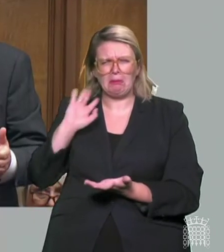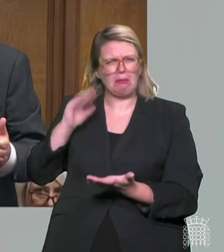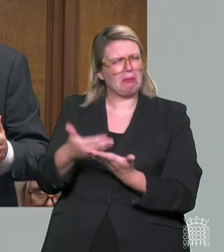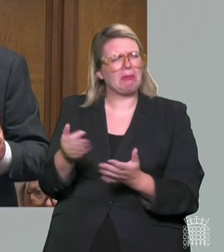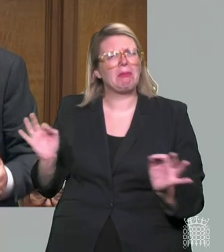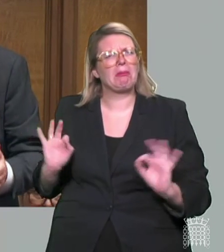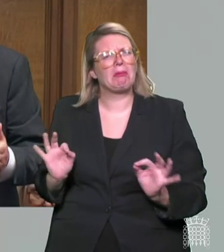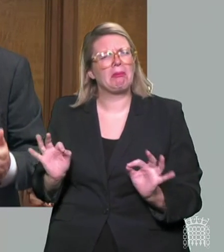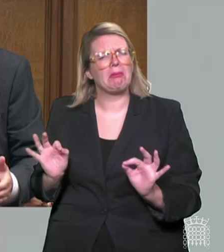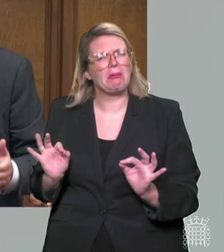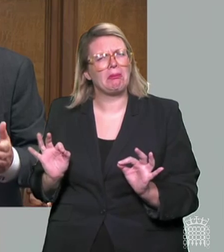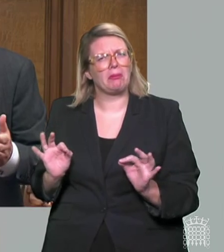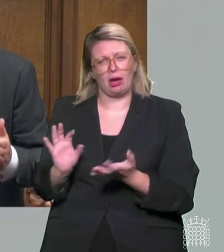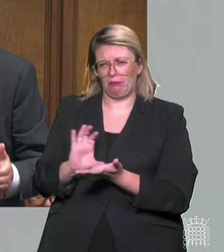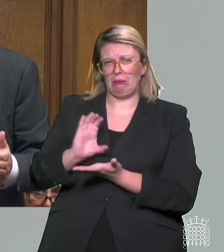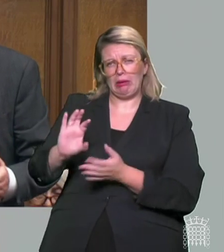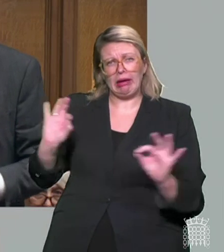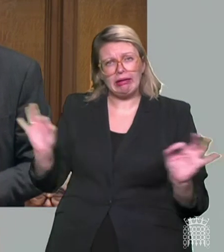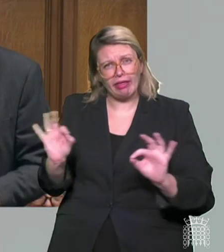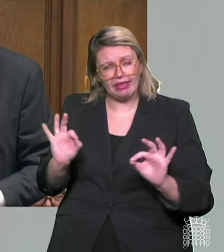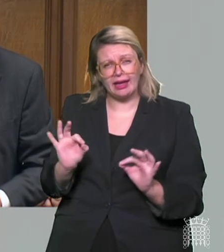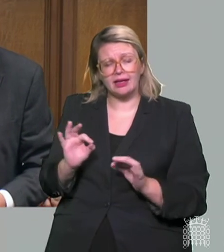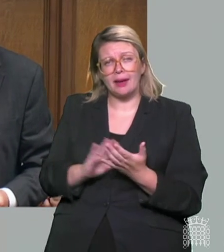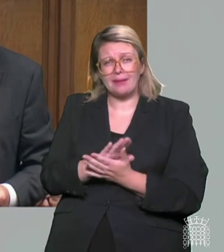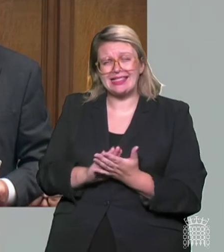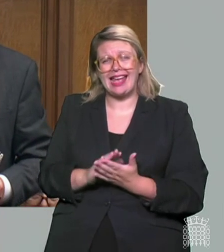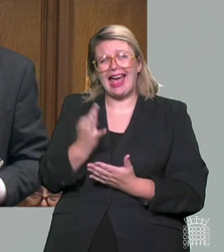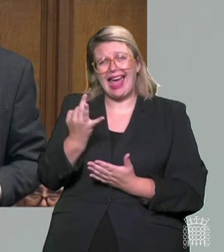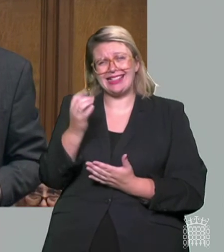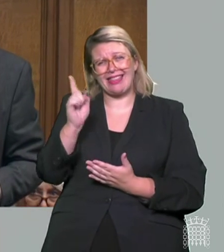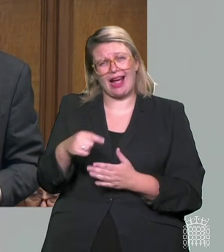This jeopardises up to 8,000 much-needed jobs.